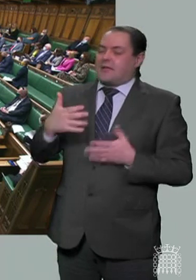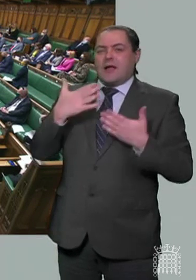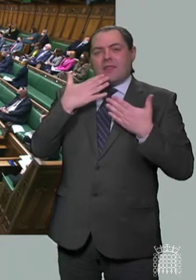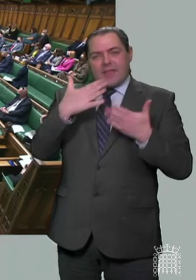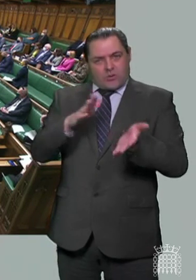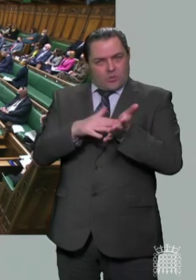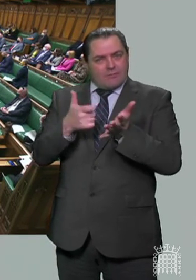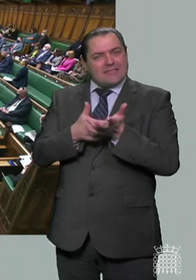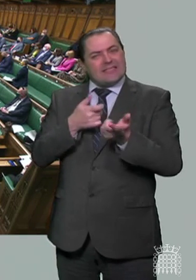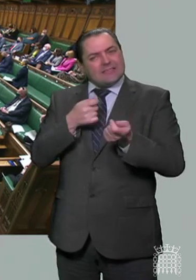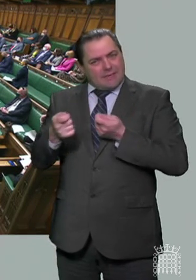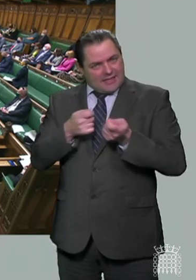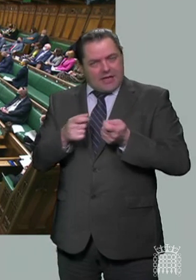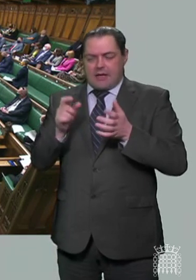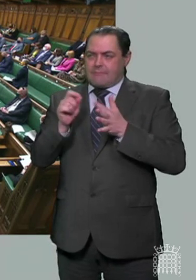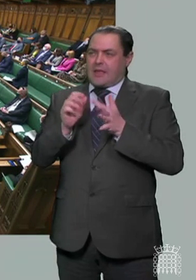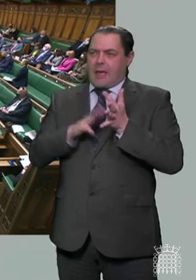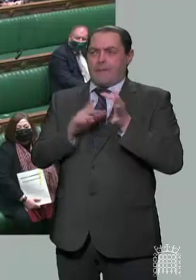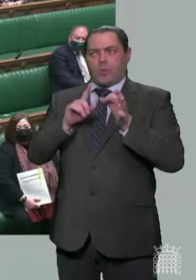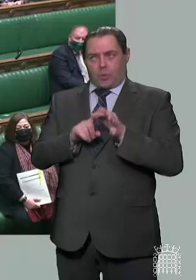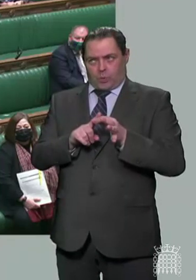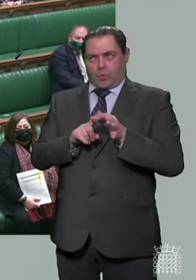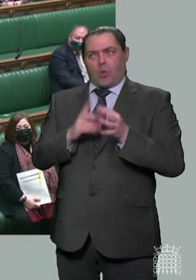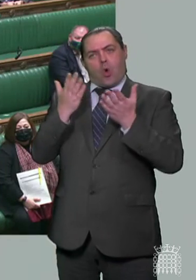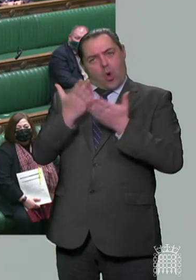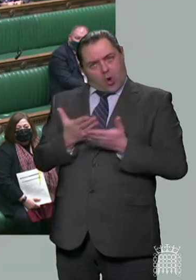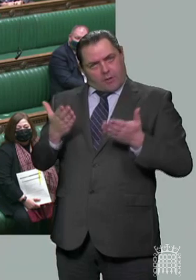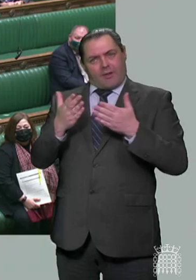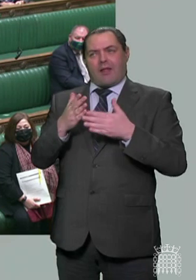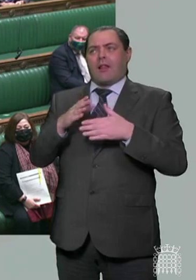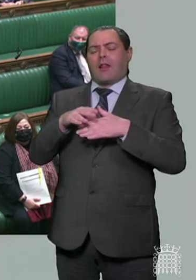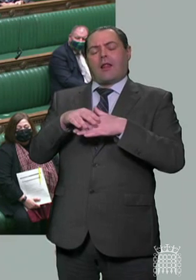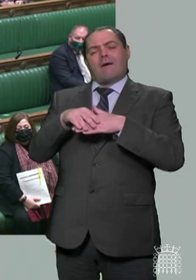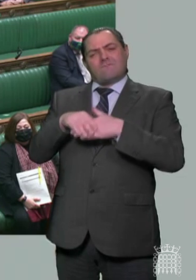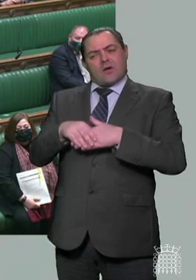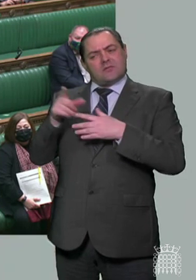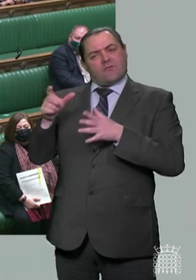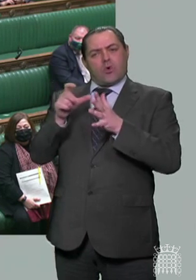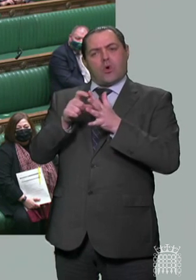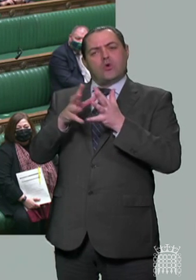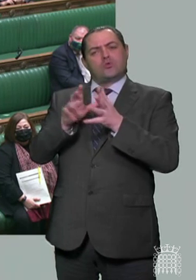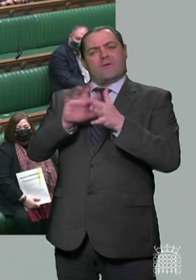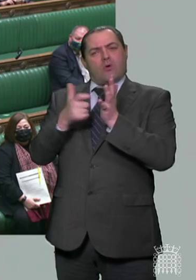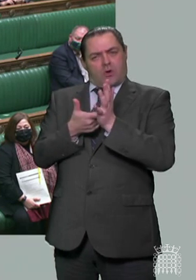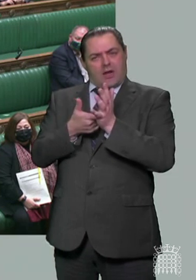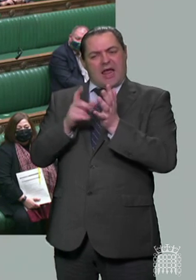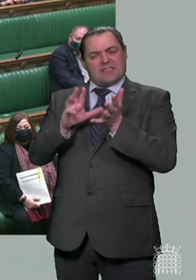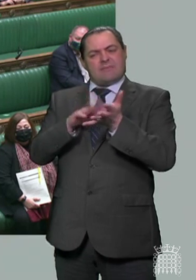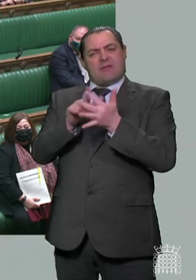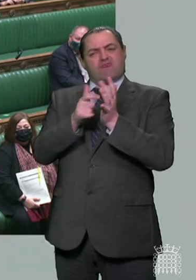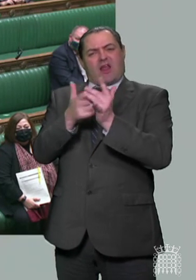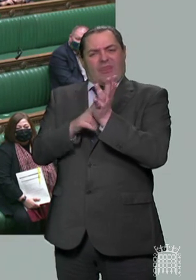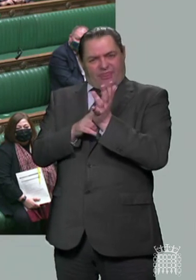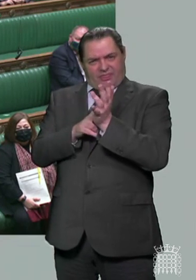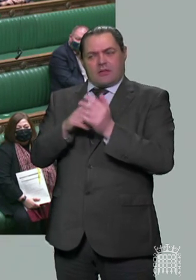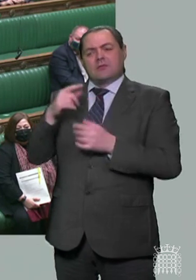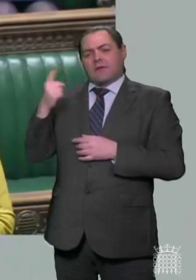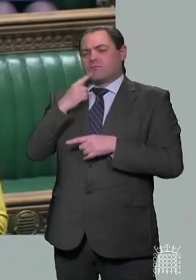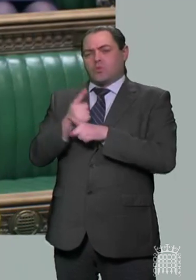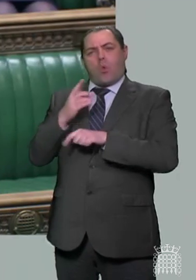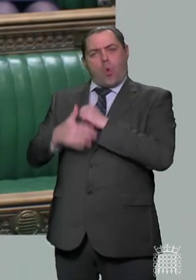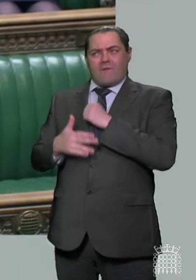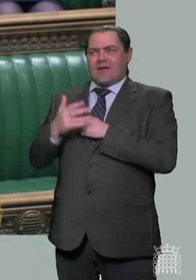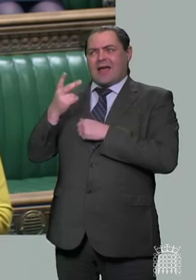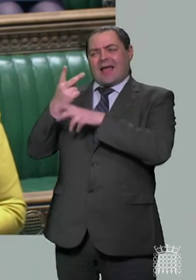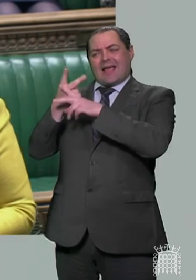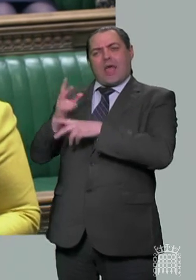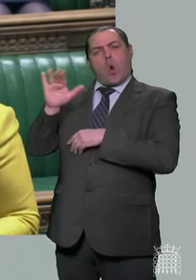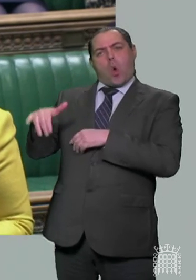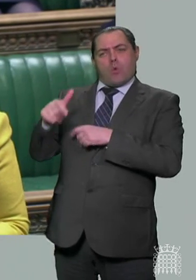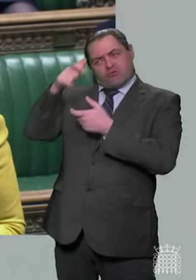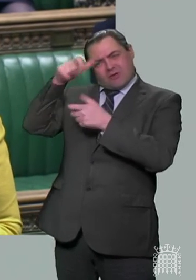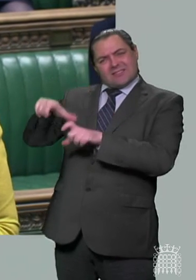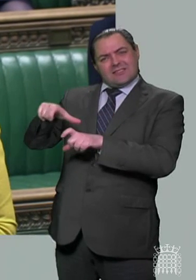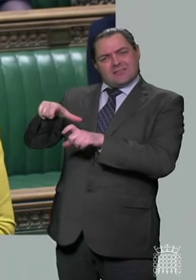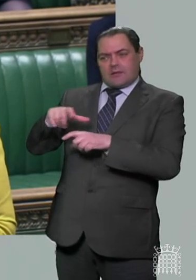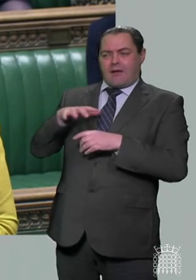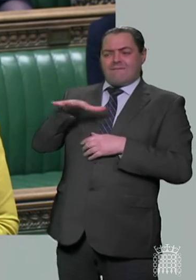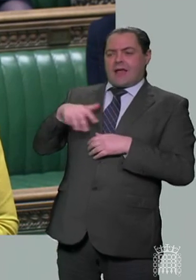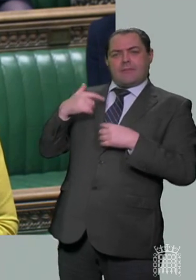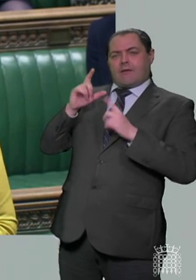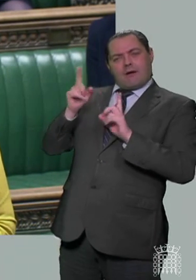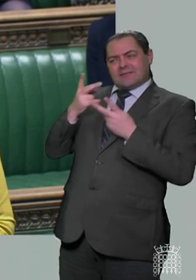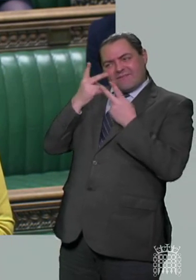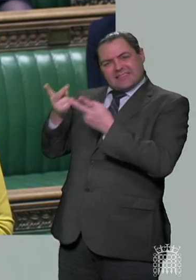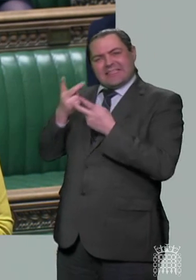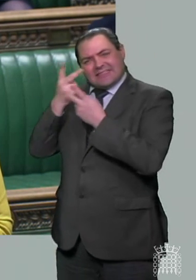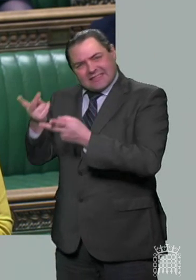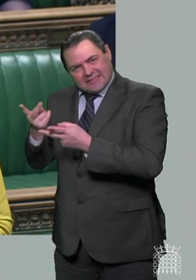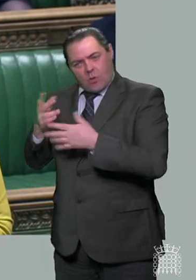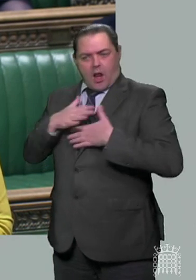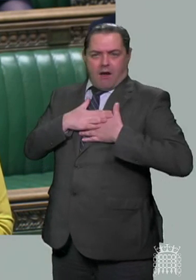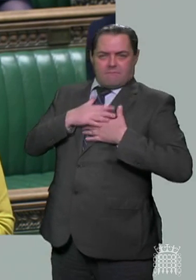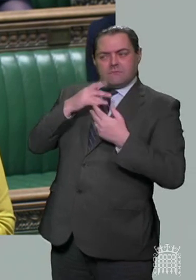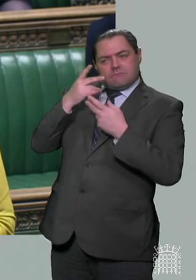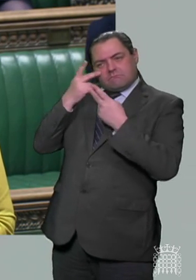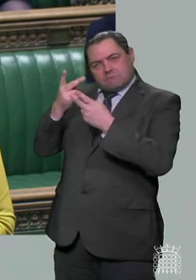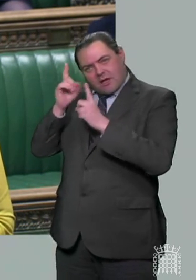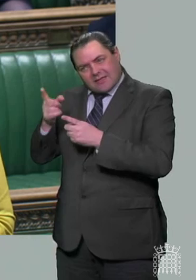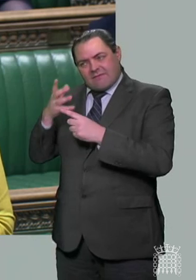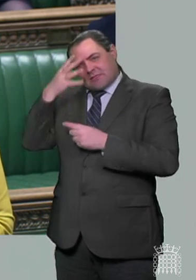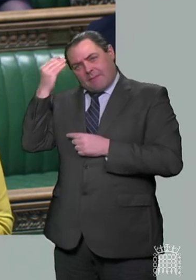At Prime Minister’s questions, my right honourable Friend the Member for Dwyfor Meirionnydd movingly raised the plight of care home residents, especially those with dementia, who have been left without visits from their loved ones during the pandemic.